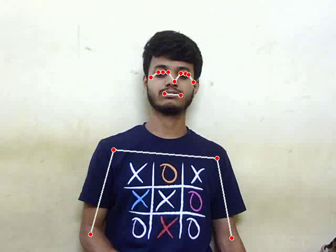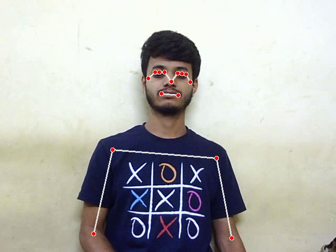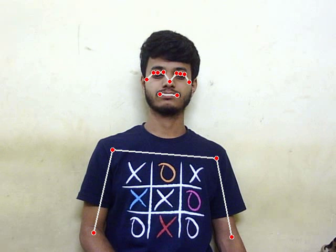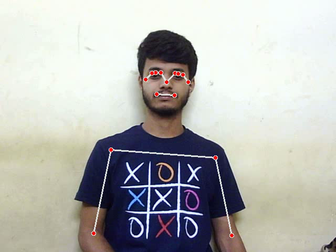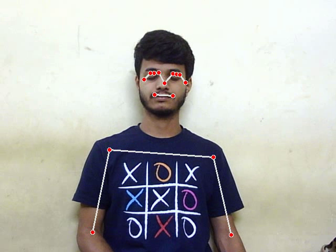your